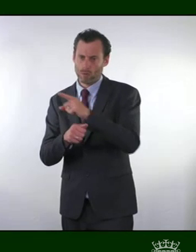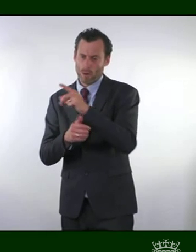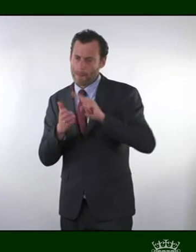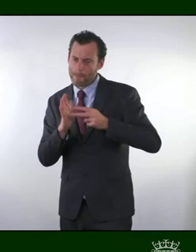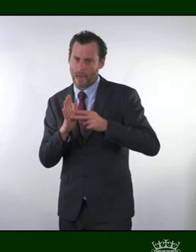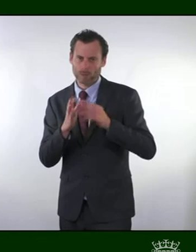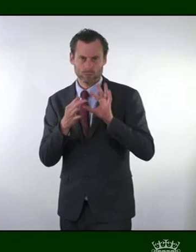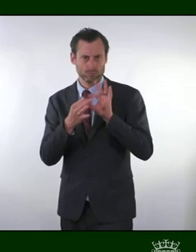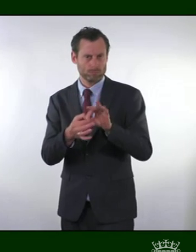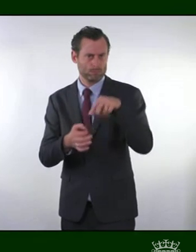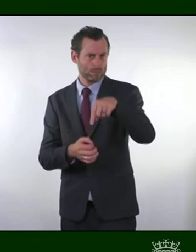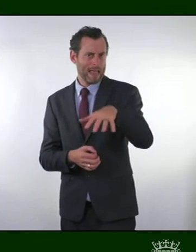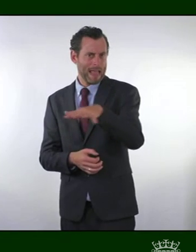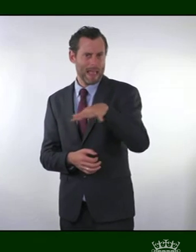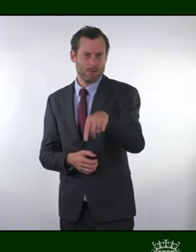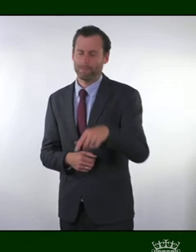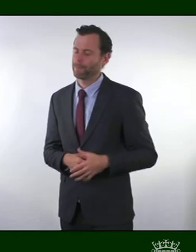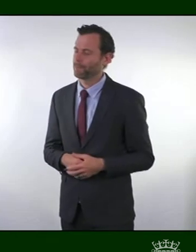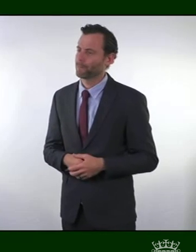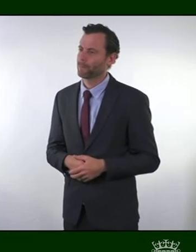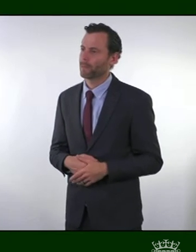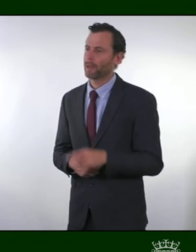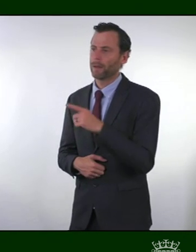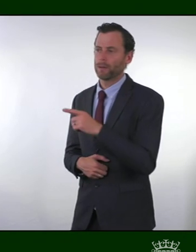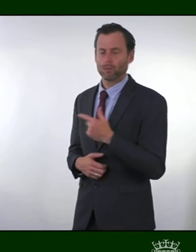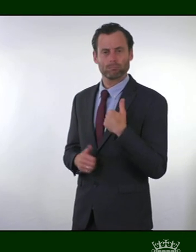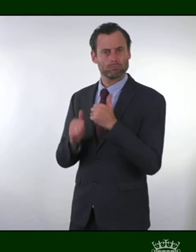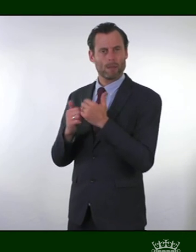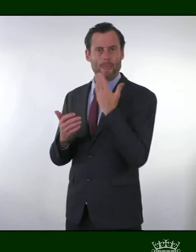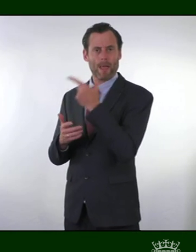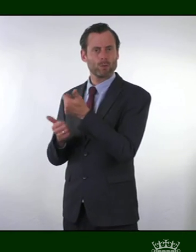I very much welcome my right honourable Friend’s support, and thank him for that.